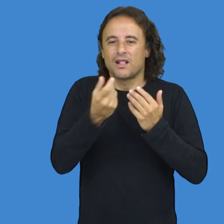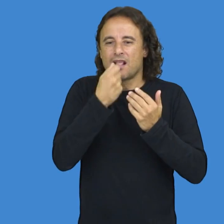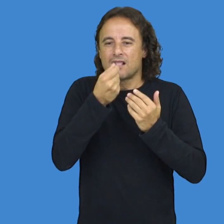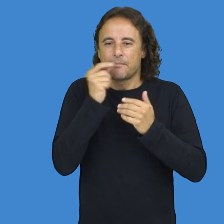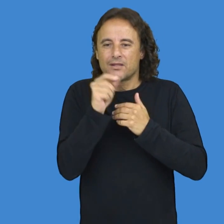droga